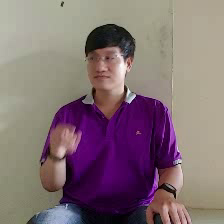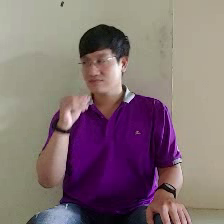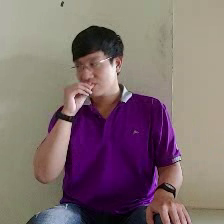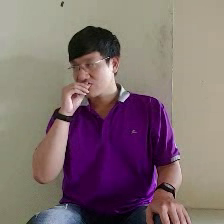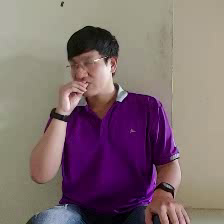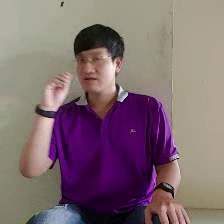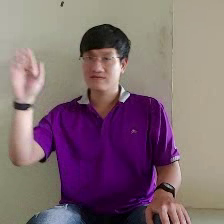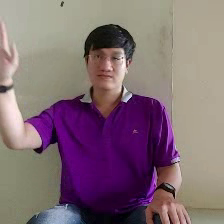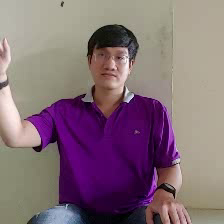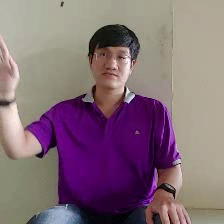Khai báo